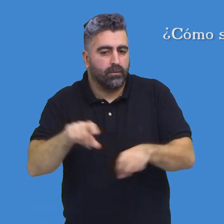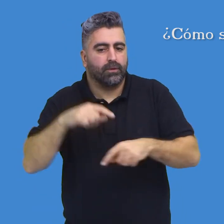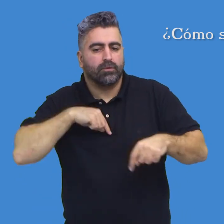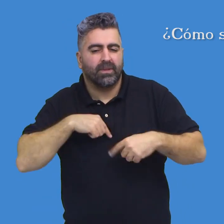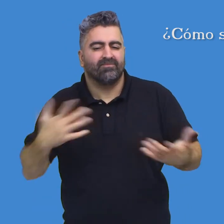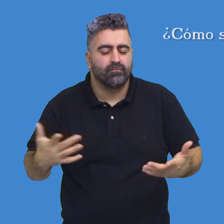sentir